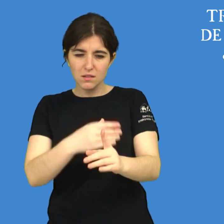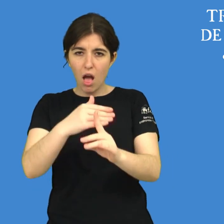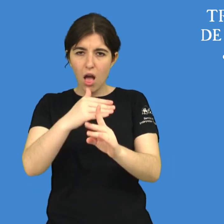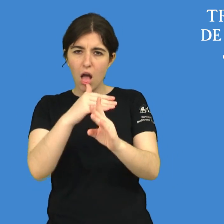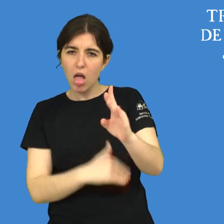nivel